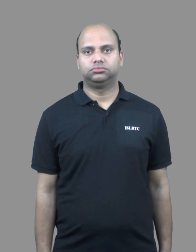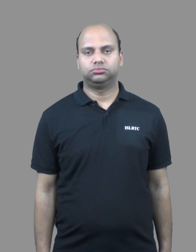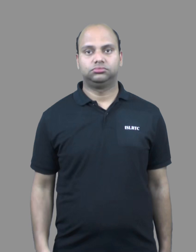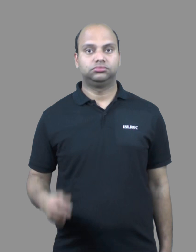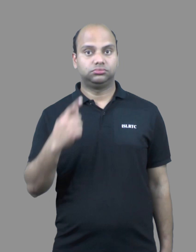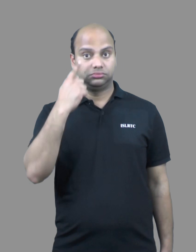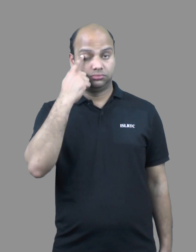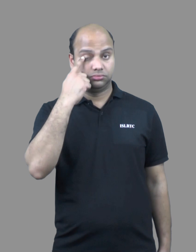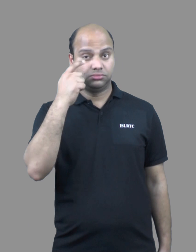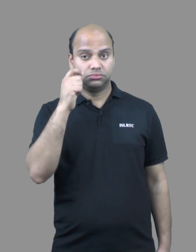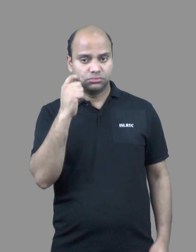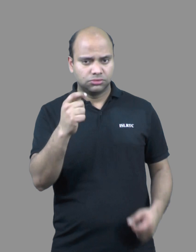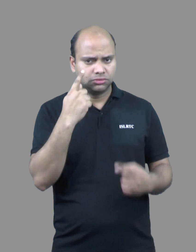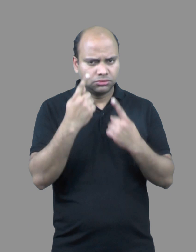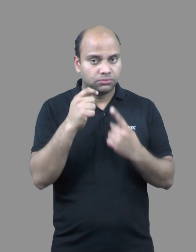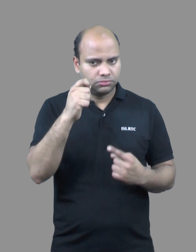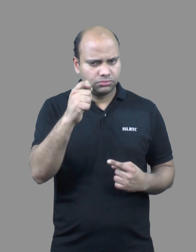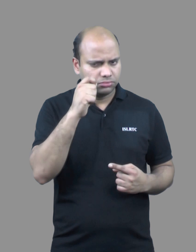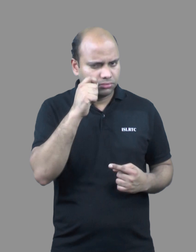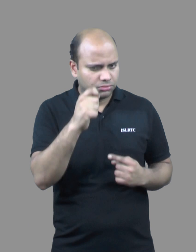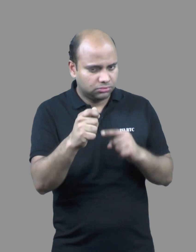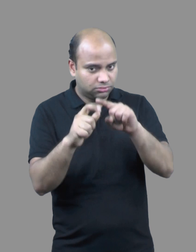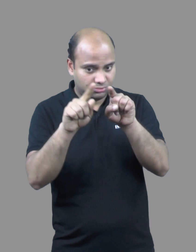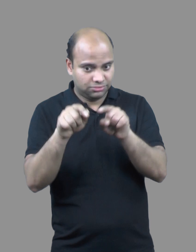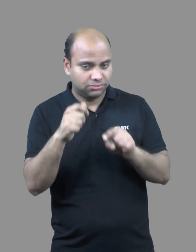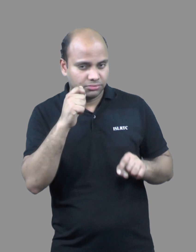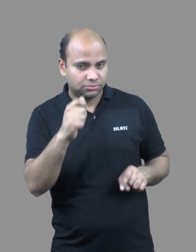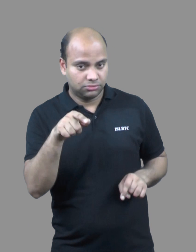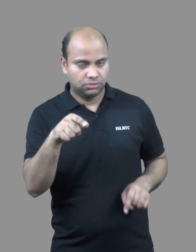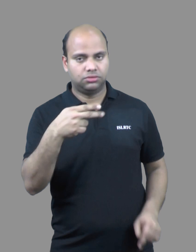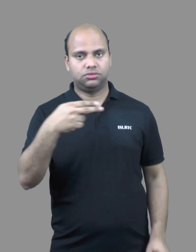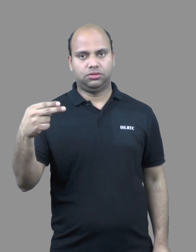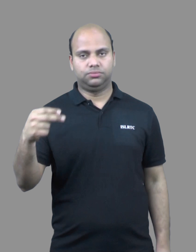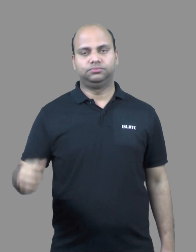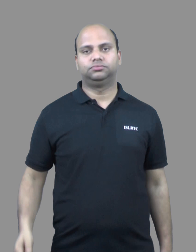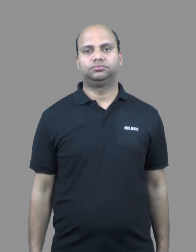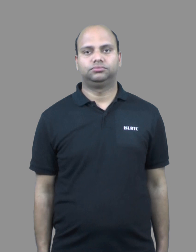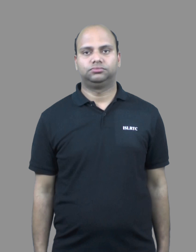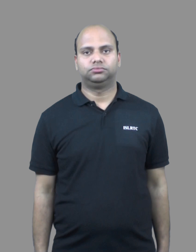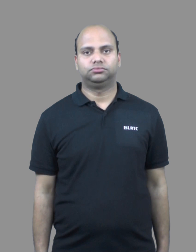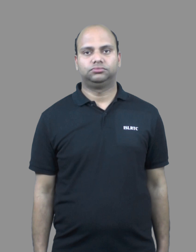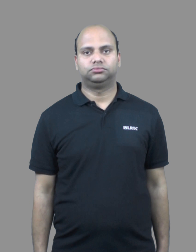Ophthalmoscope